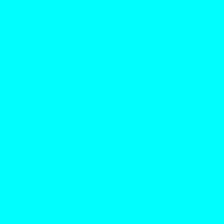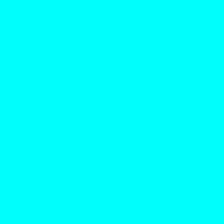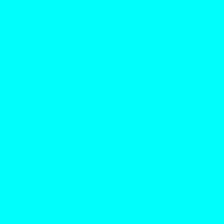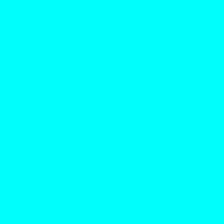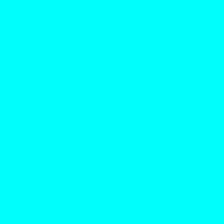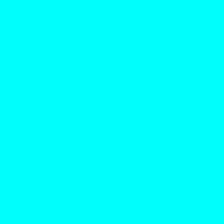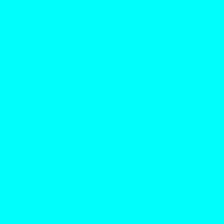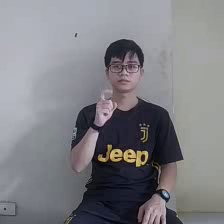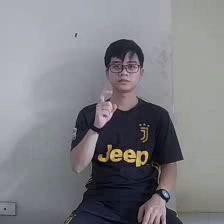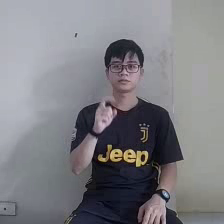Đâu